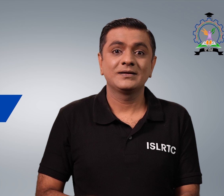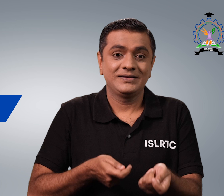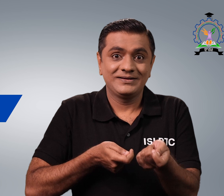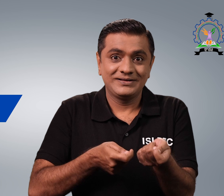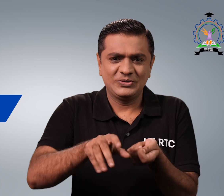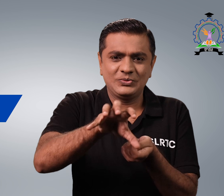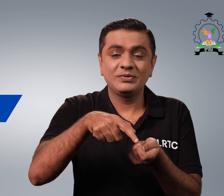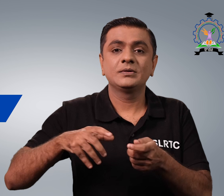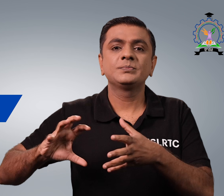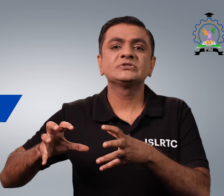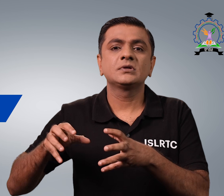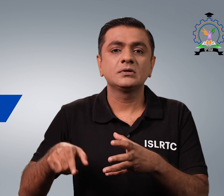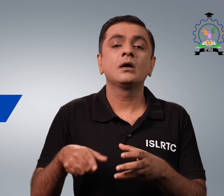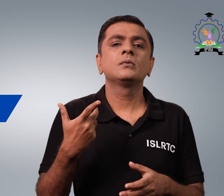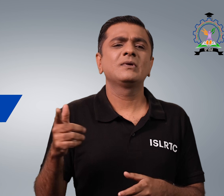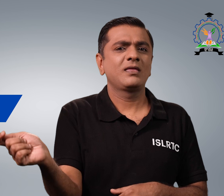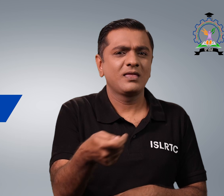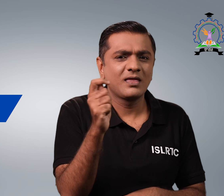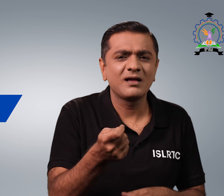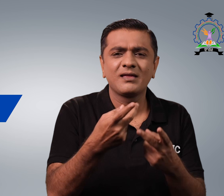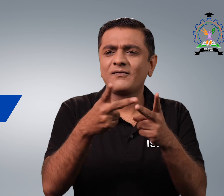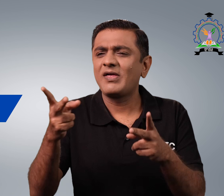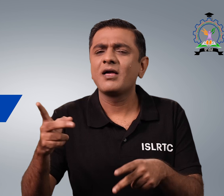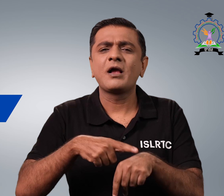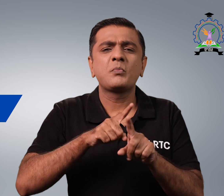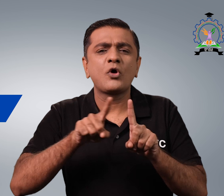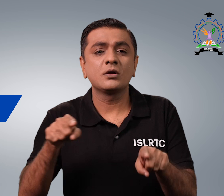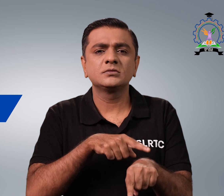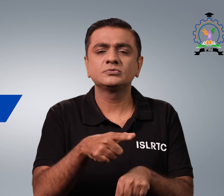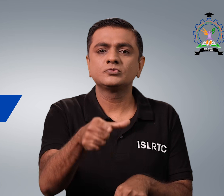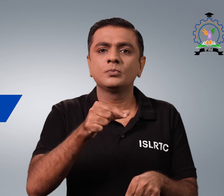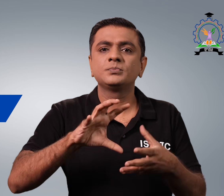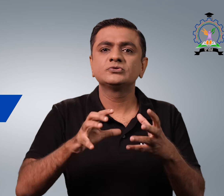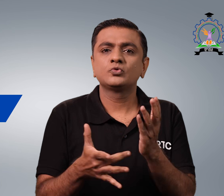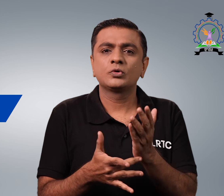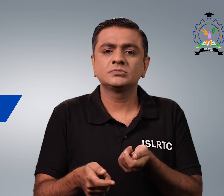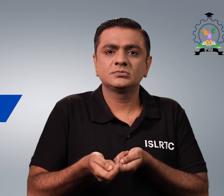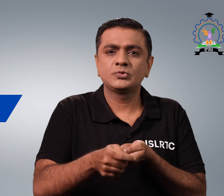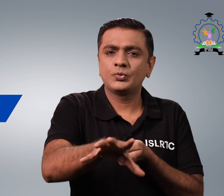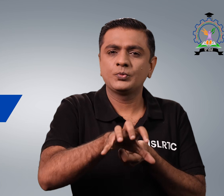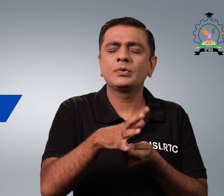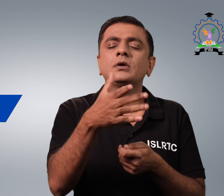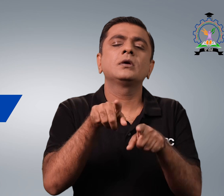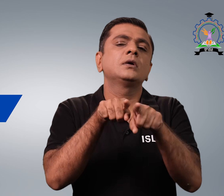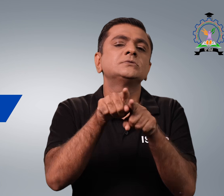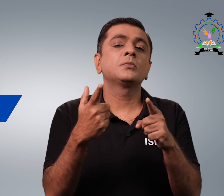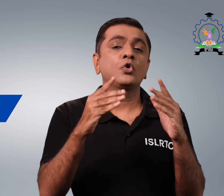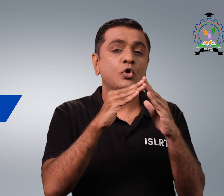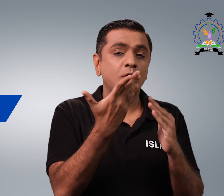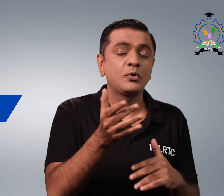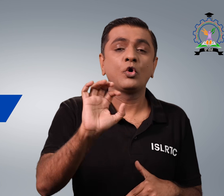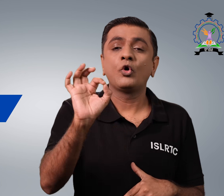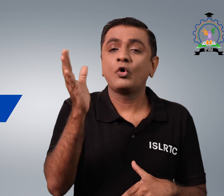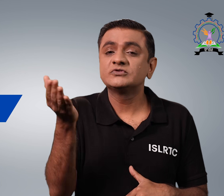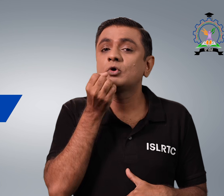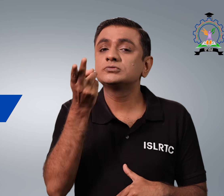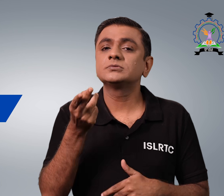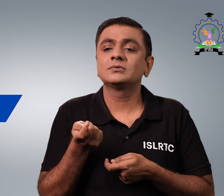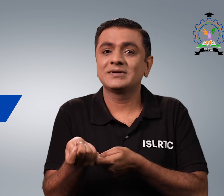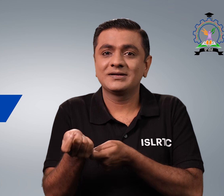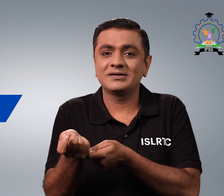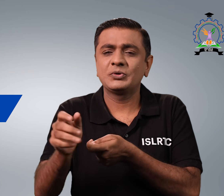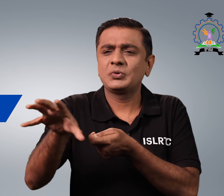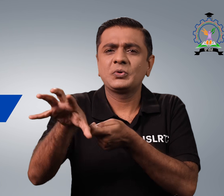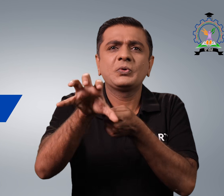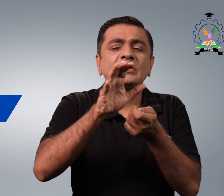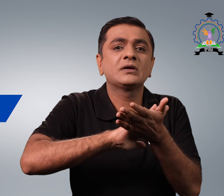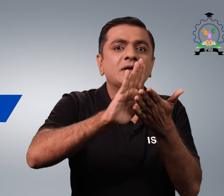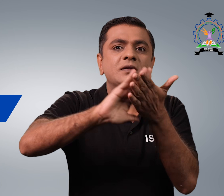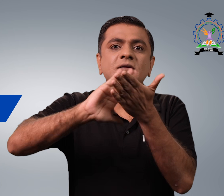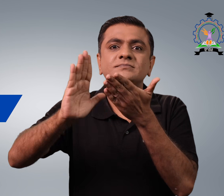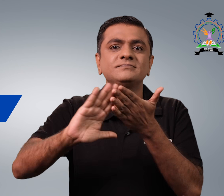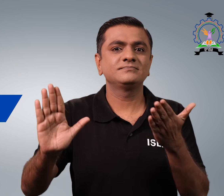It is a device used to dust and clean surfaces For example it is used to clean homes, offices, hotels, etc.